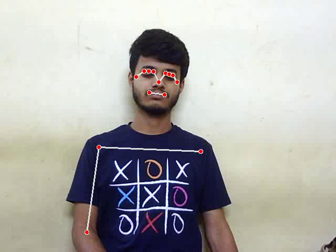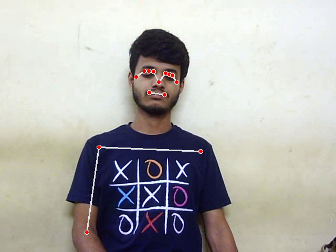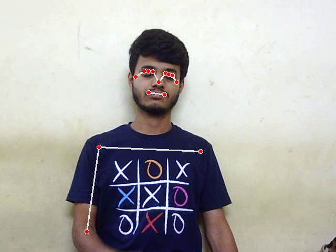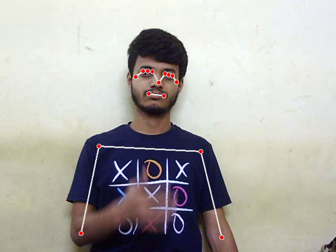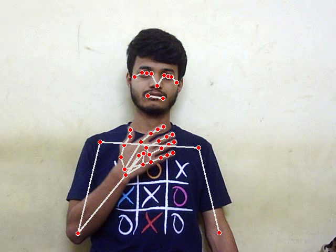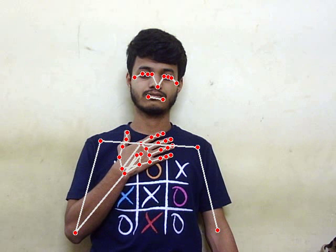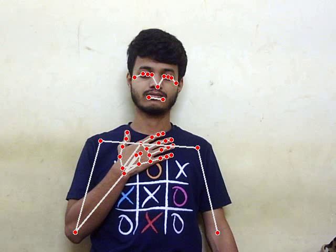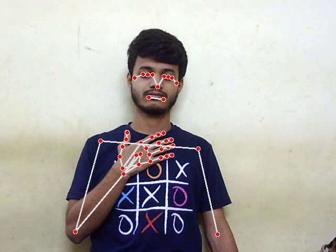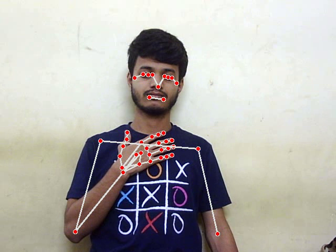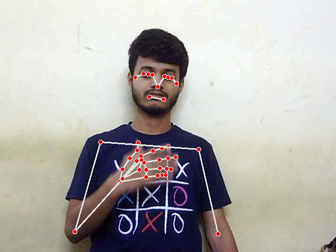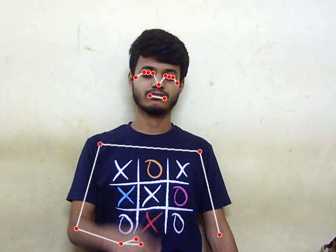my